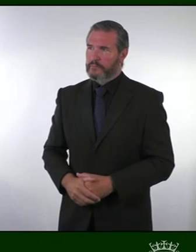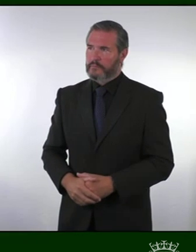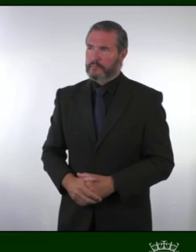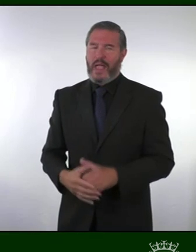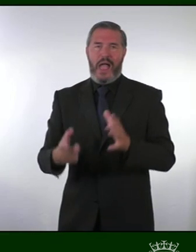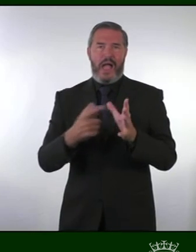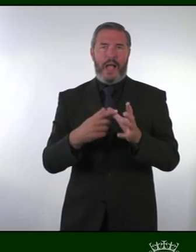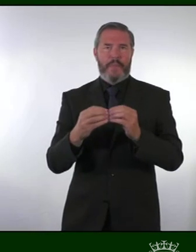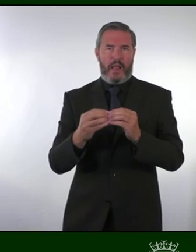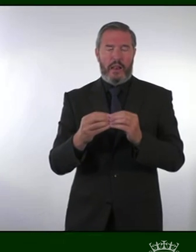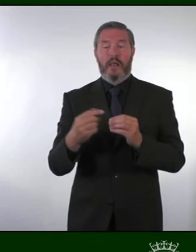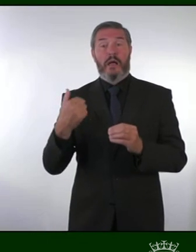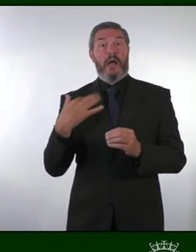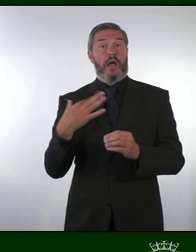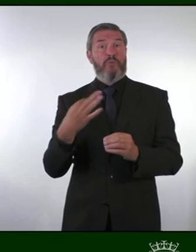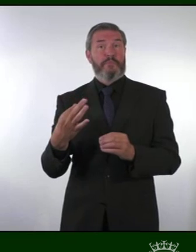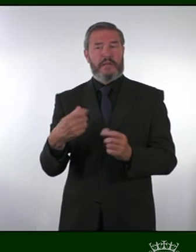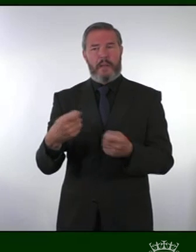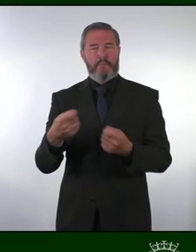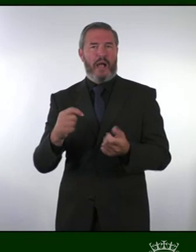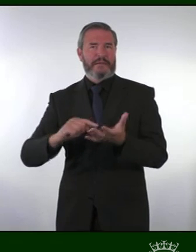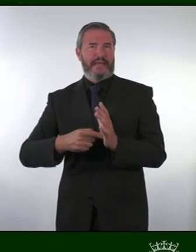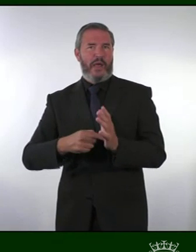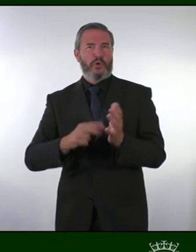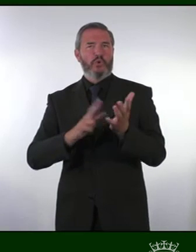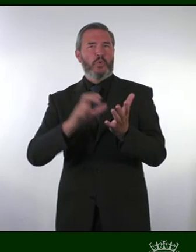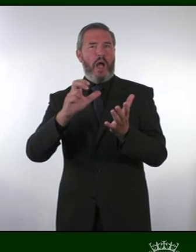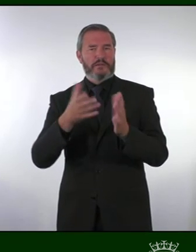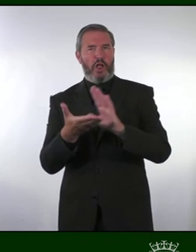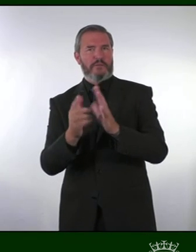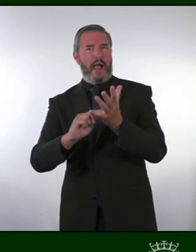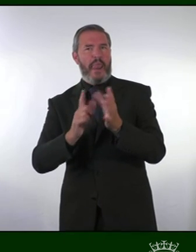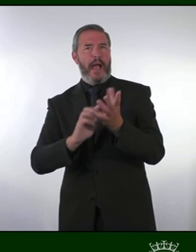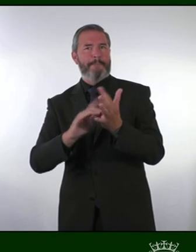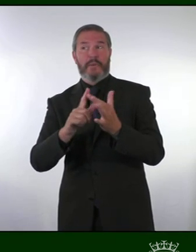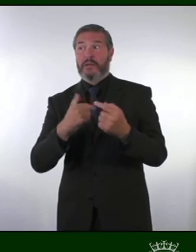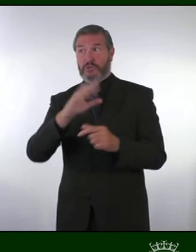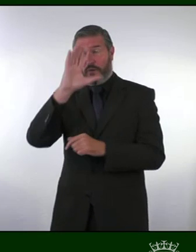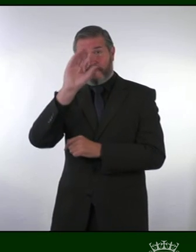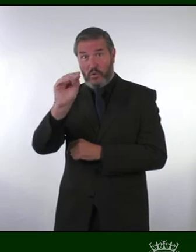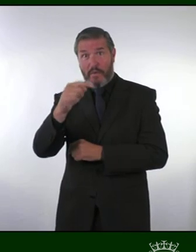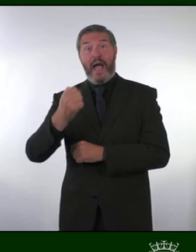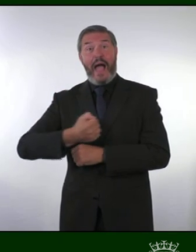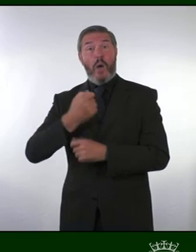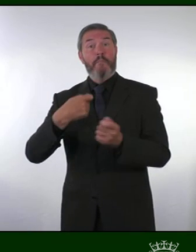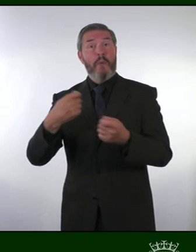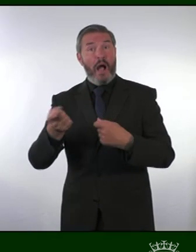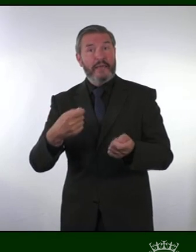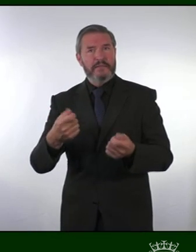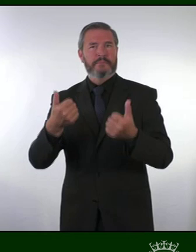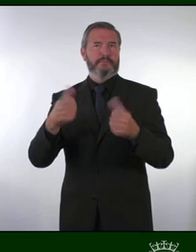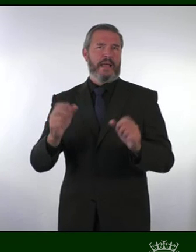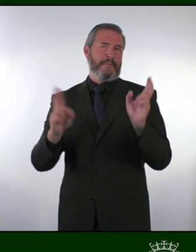I have the honour of representing the market town of Newcastle-under-Lyme, and I am very pleased to inform the Prime Minister that our markets are now back.